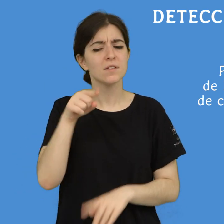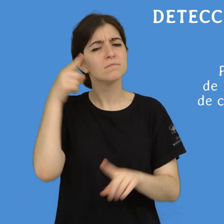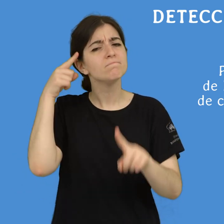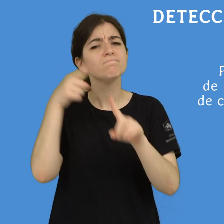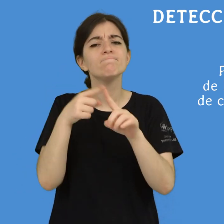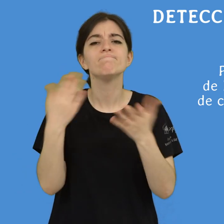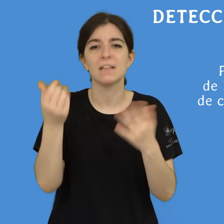objetivo